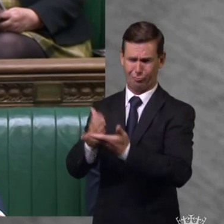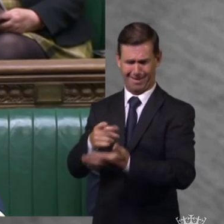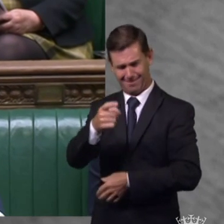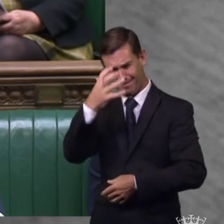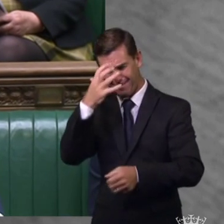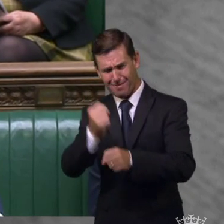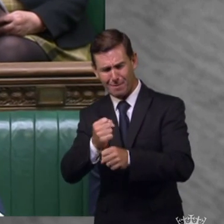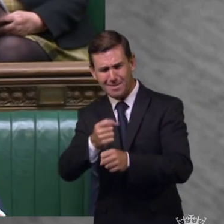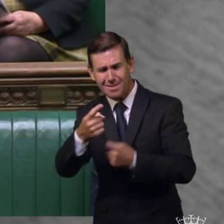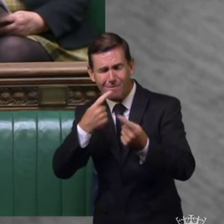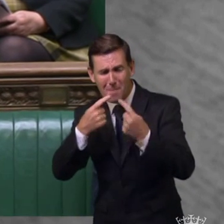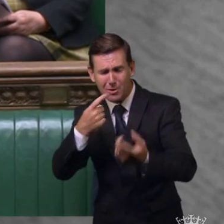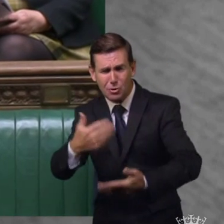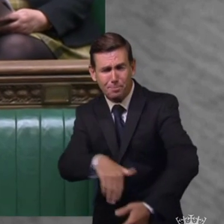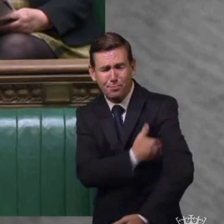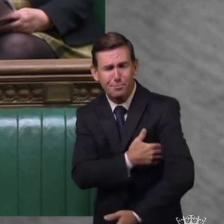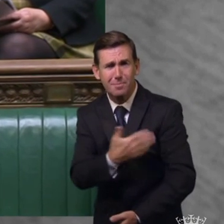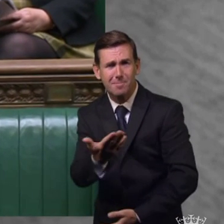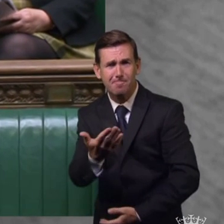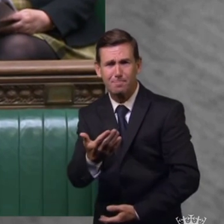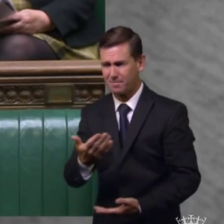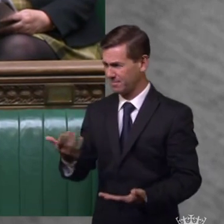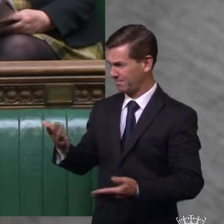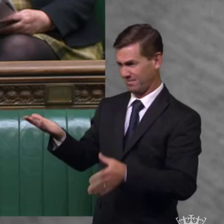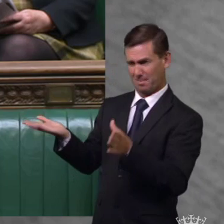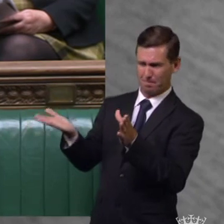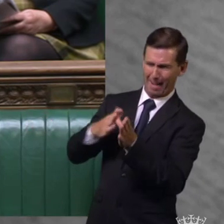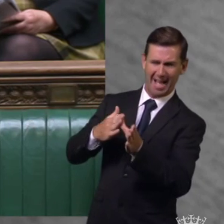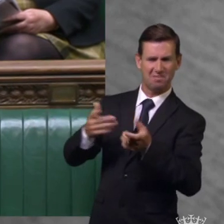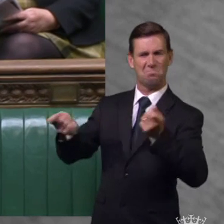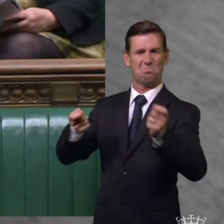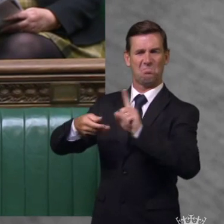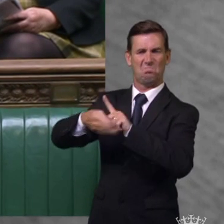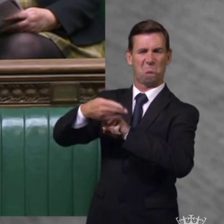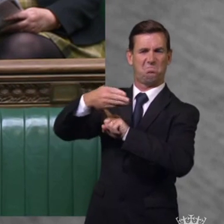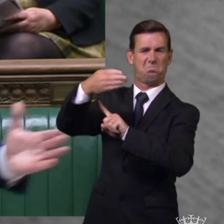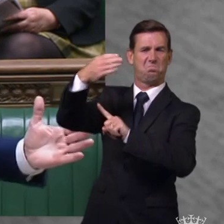The result is that the Taliban are now back in control of Afghanistan.